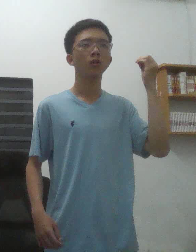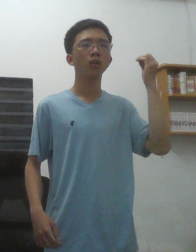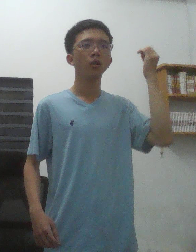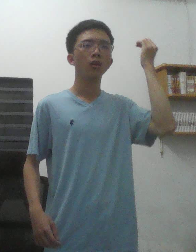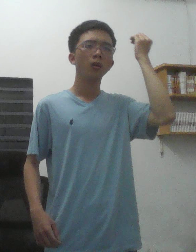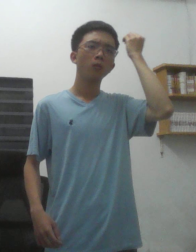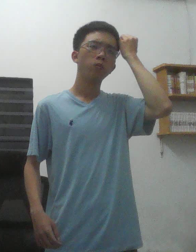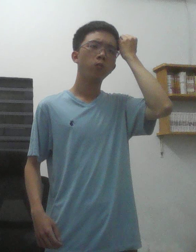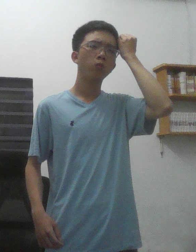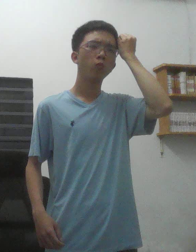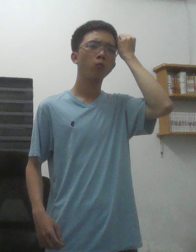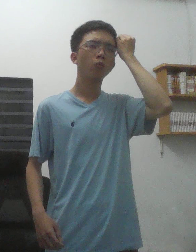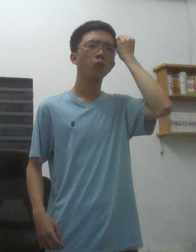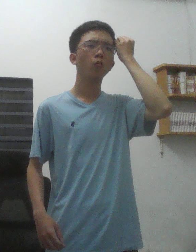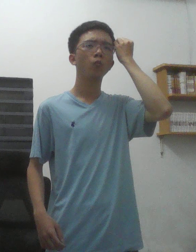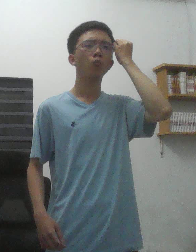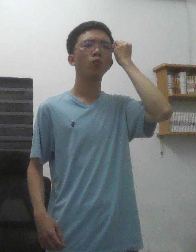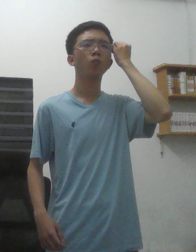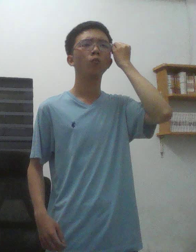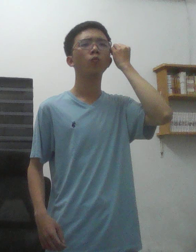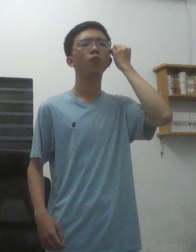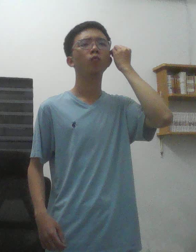oi troi